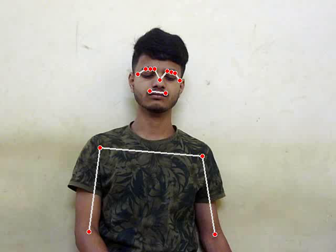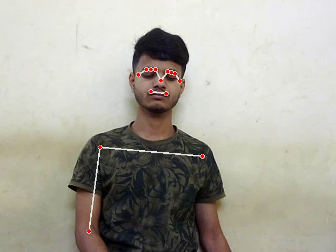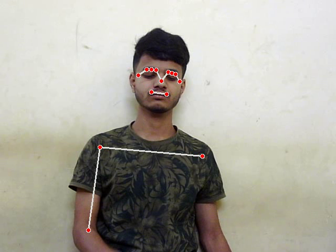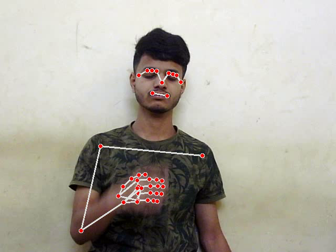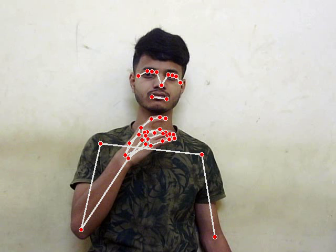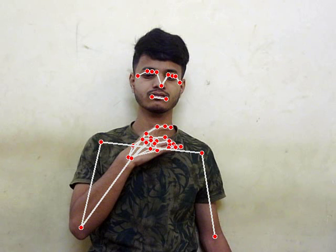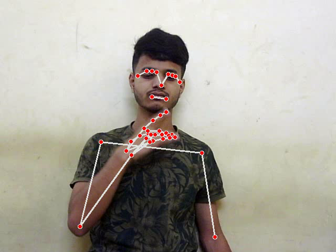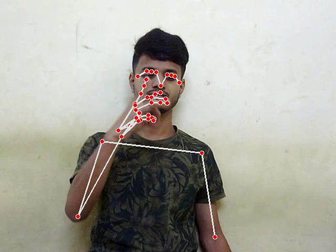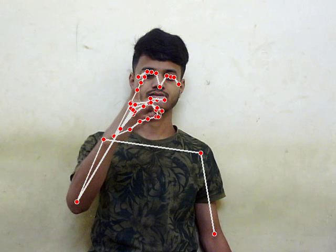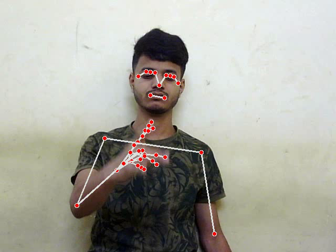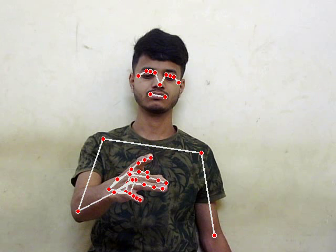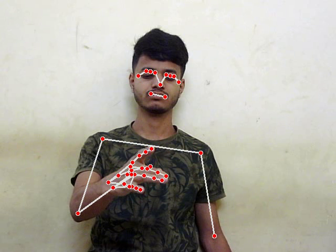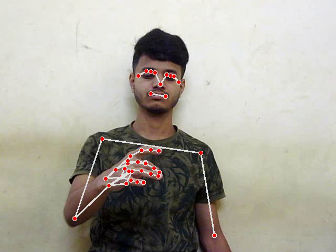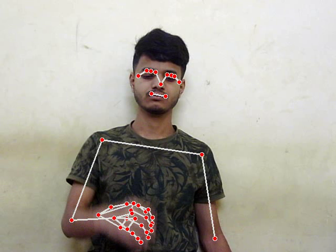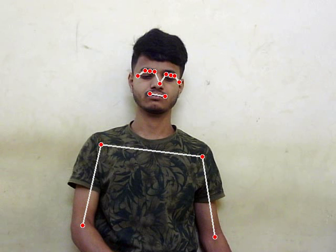like